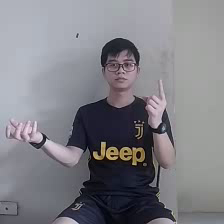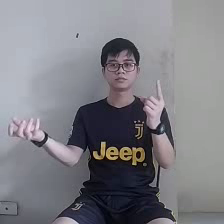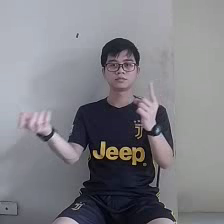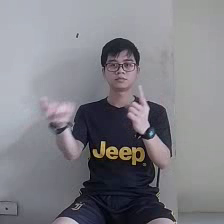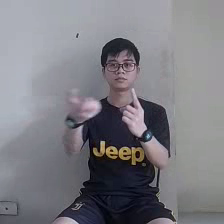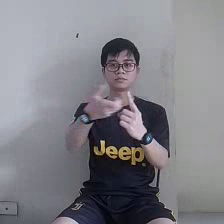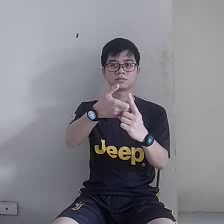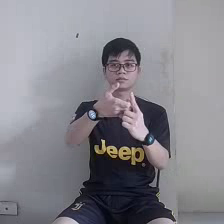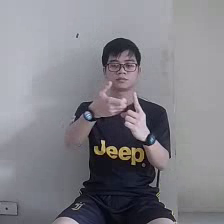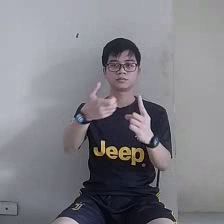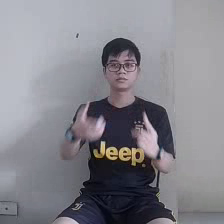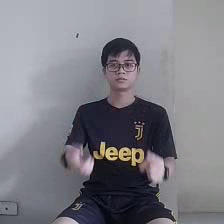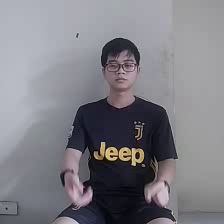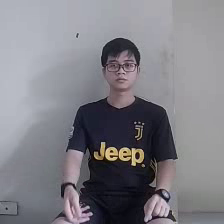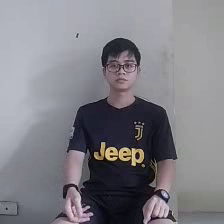Hâm mộ